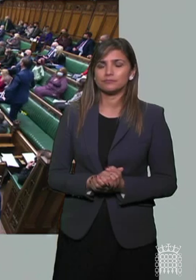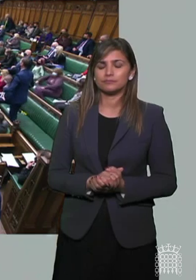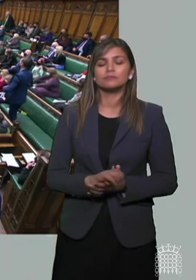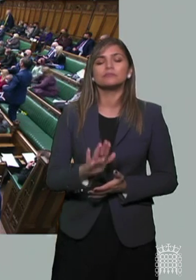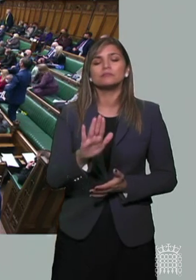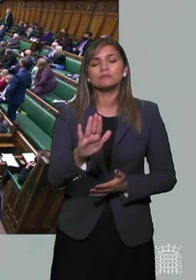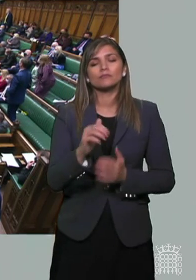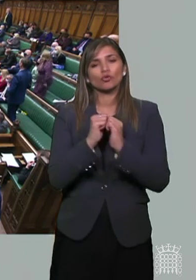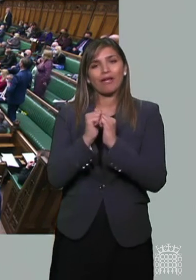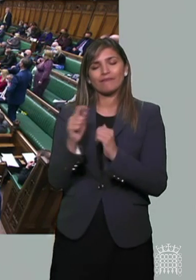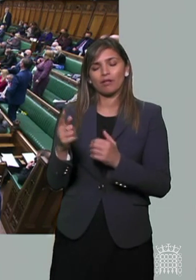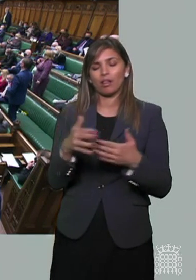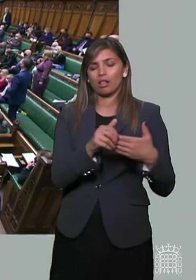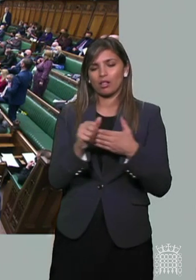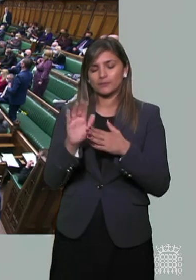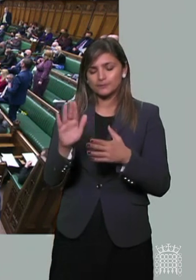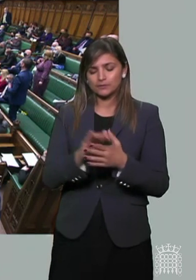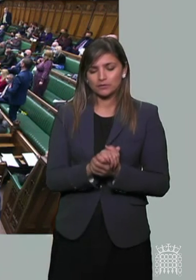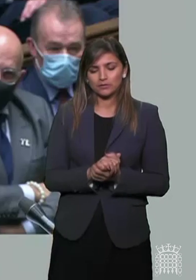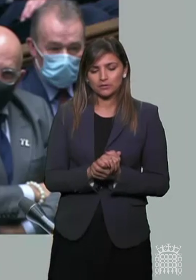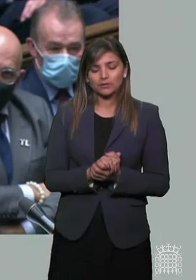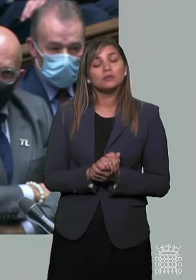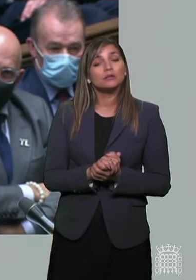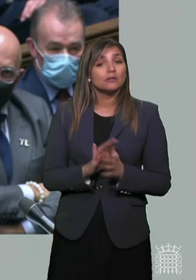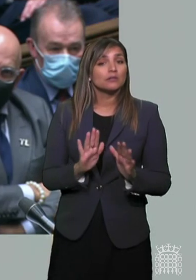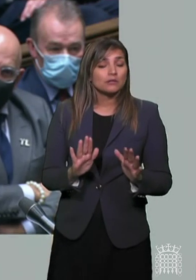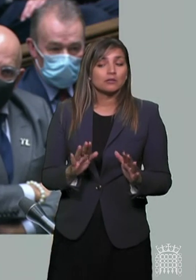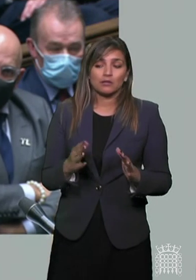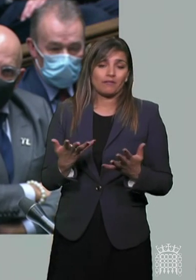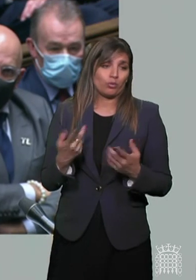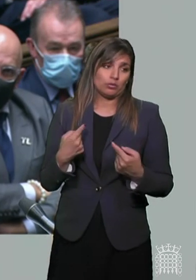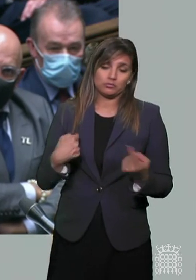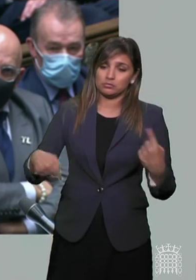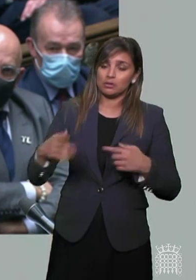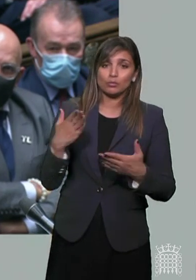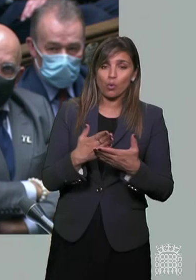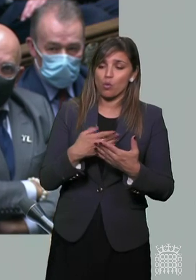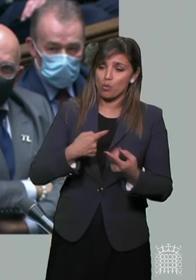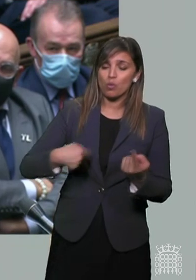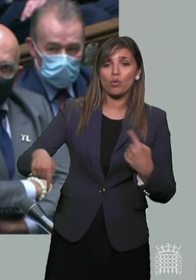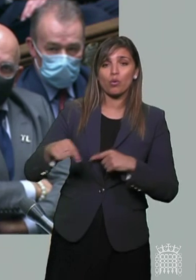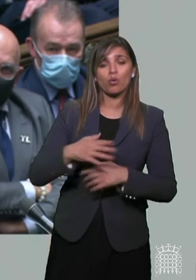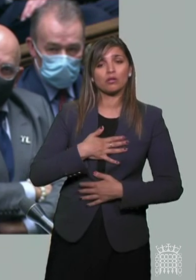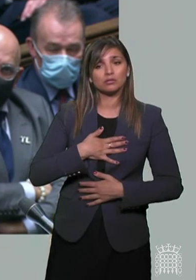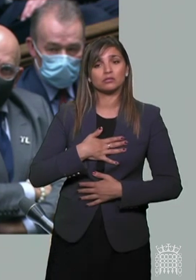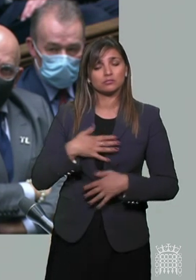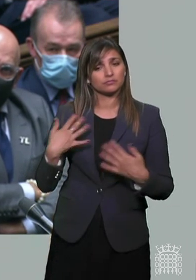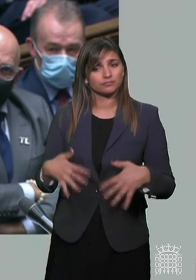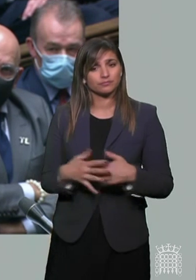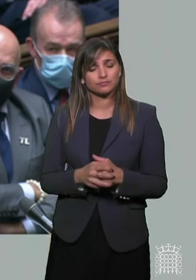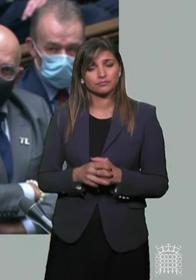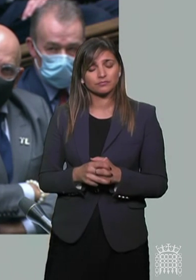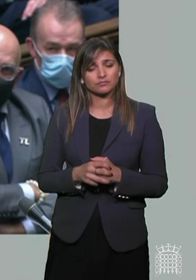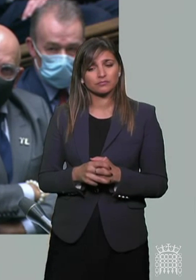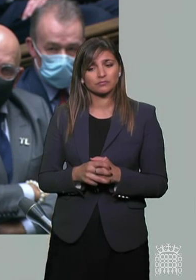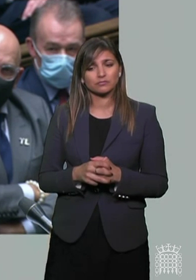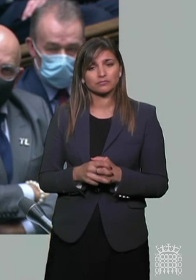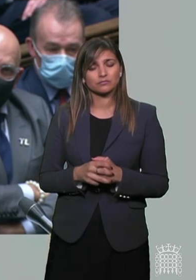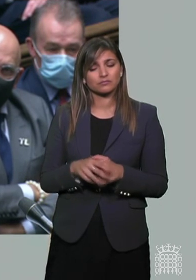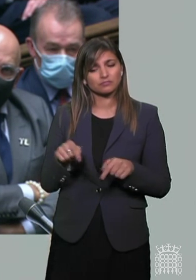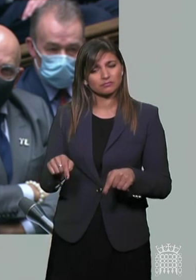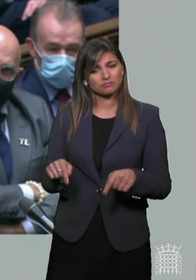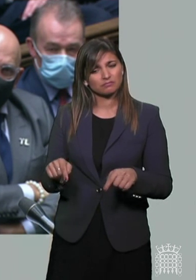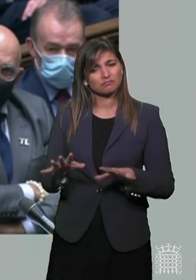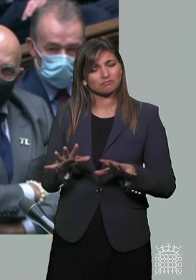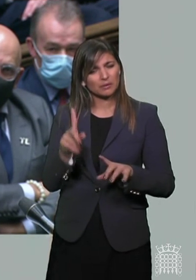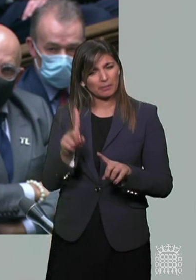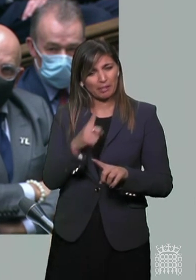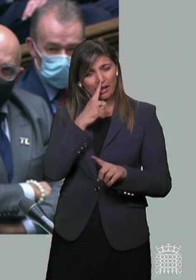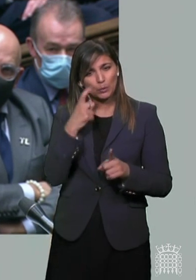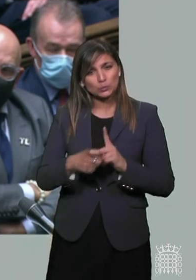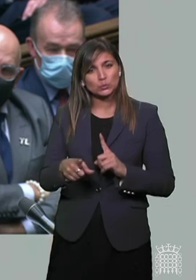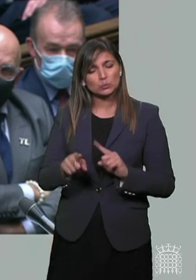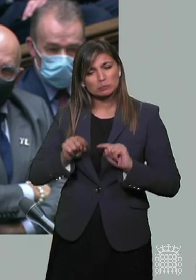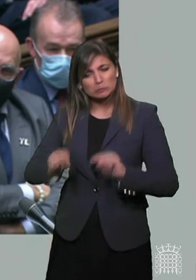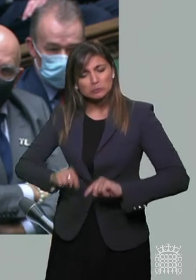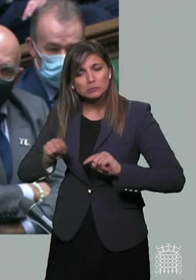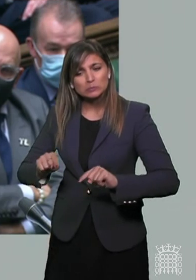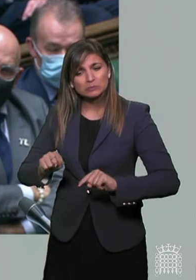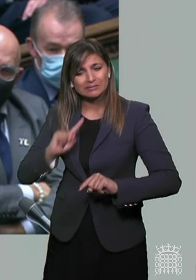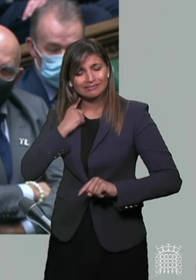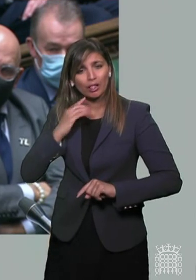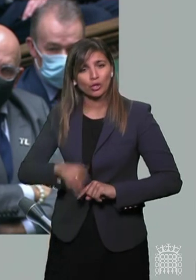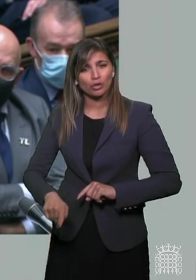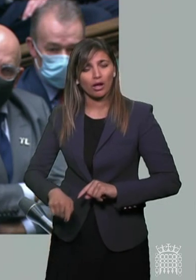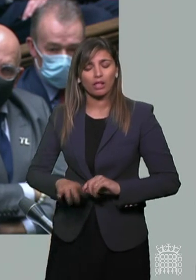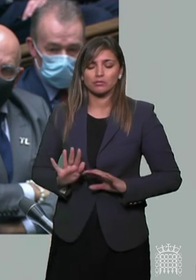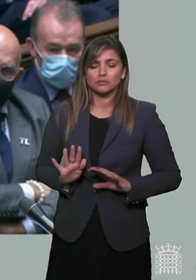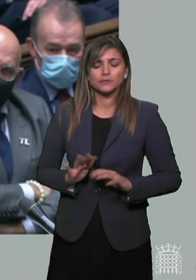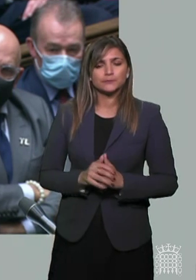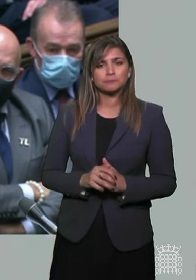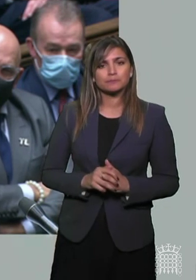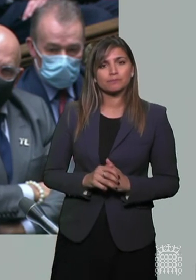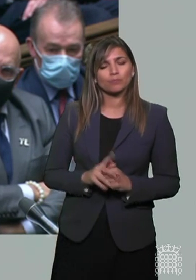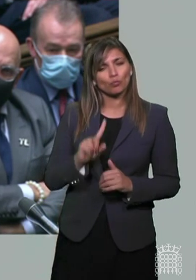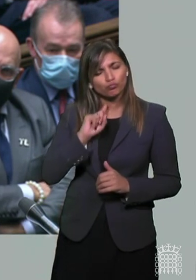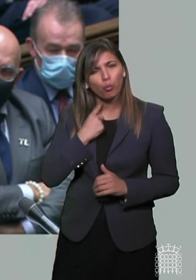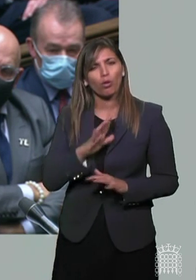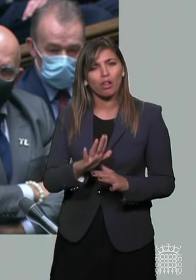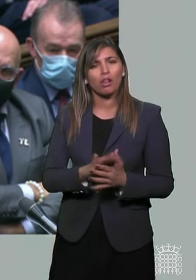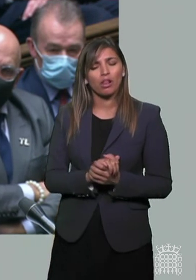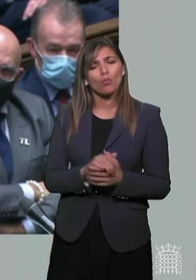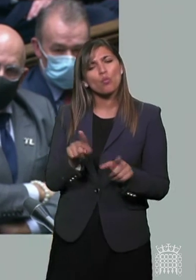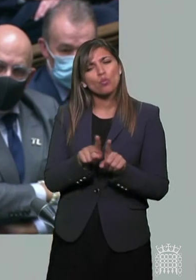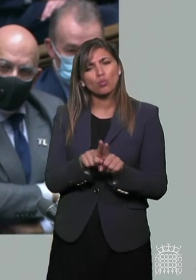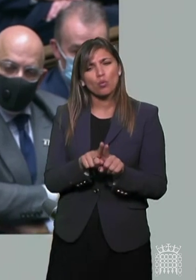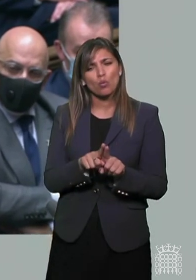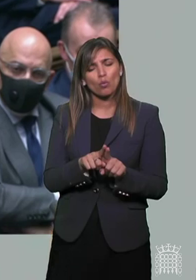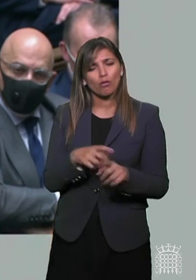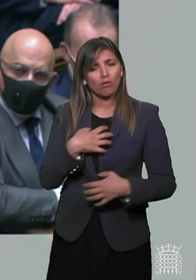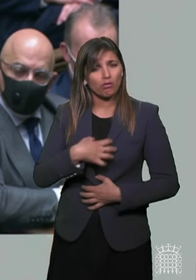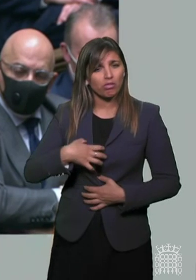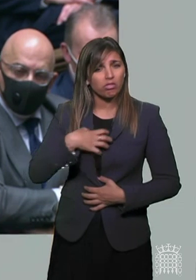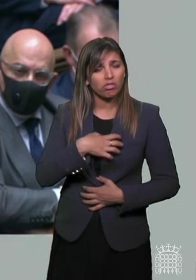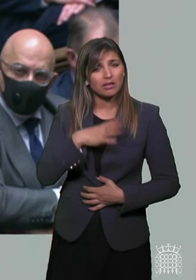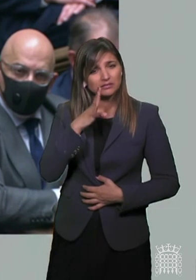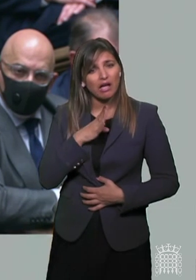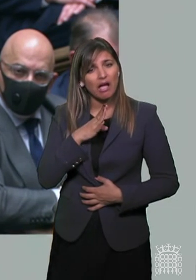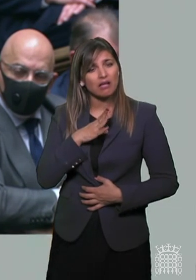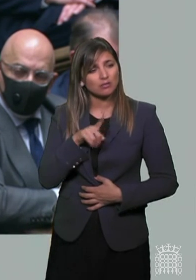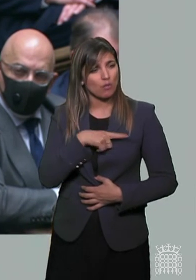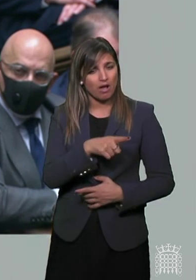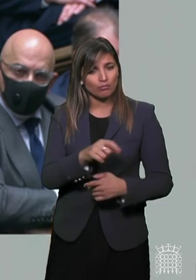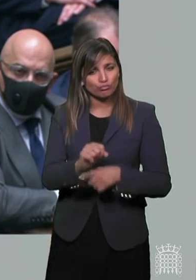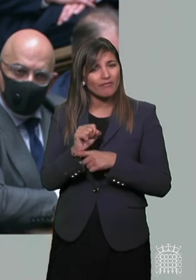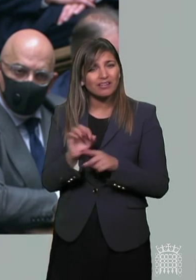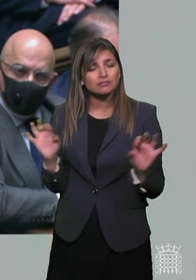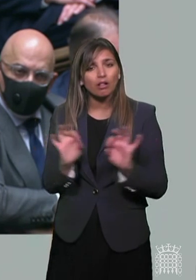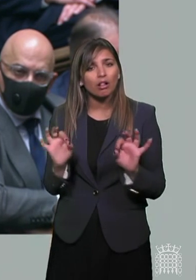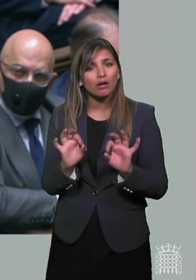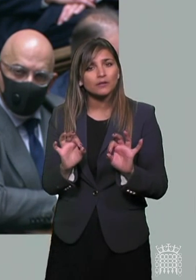I am grateful for your direction, Mr Speaker. I just want to say that I think the whole House will once again be filled with incredulity at the cruelty of people who could perpetrate a child killing such as this, but also sadness and bewilderment that it could not have been prevented.